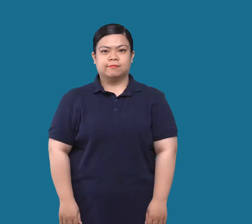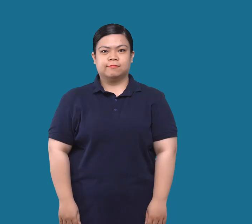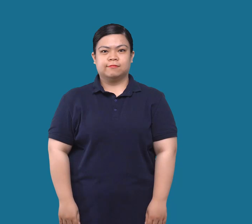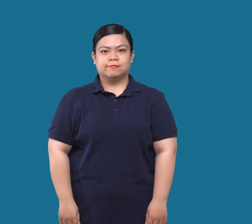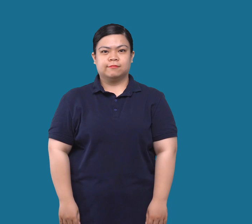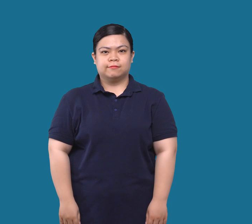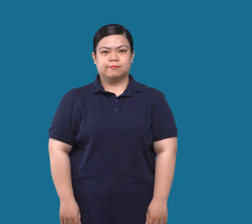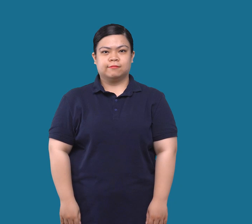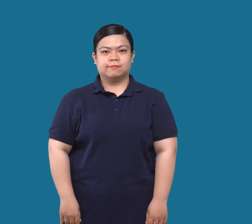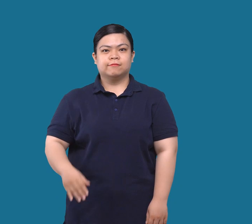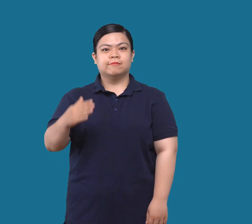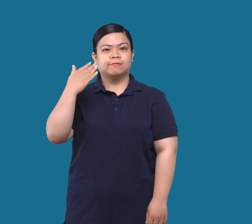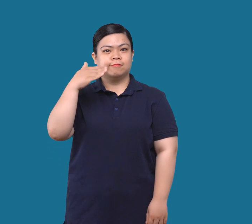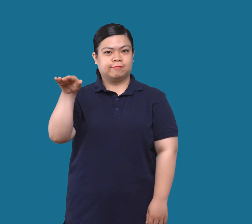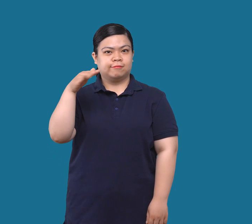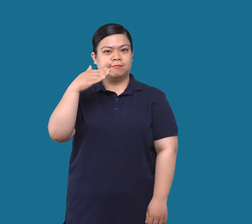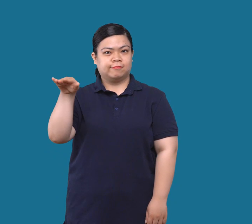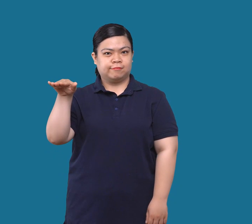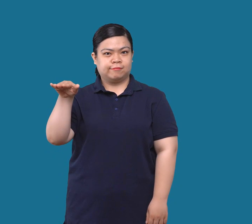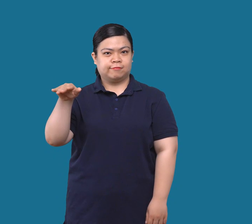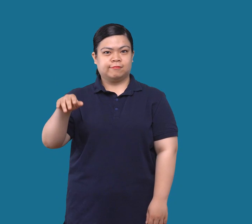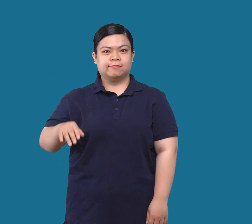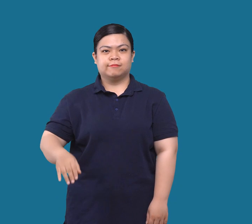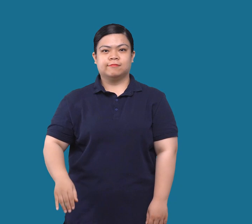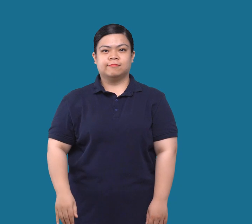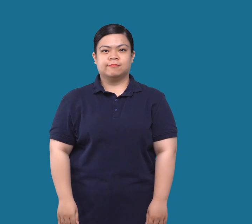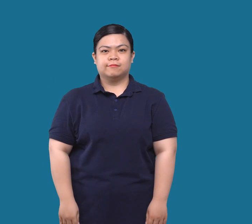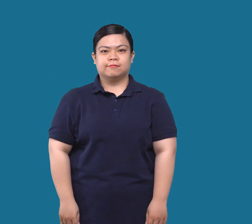phân số